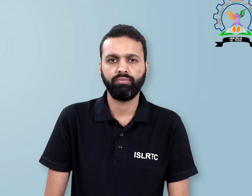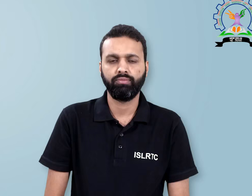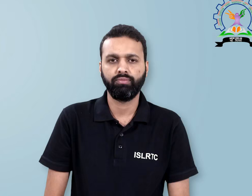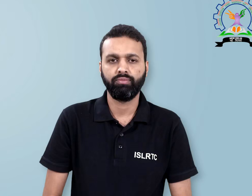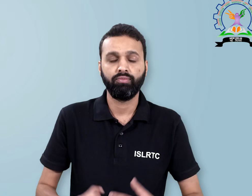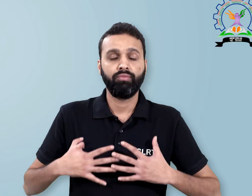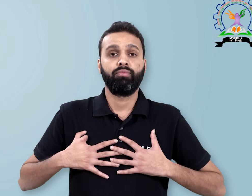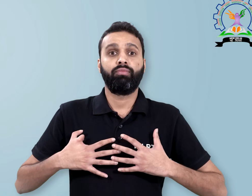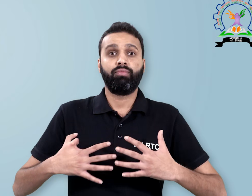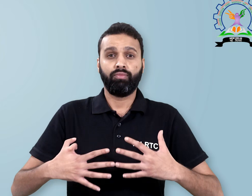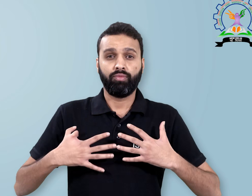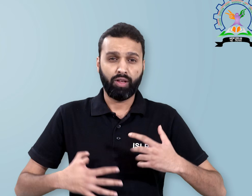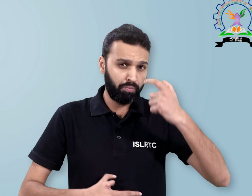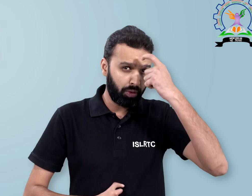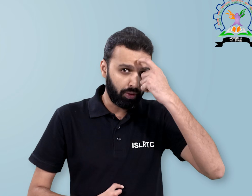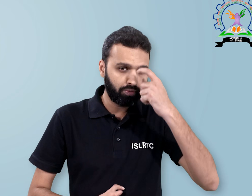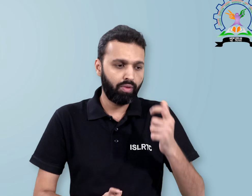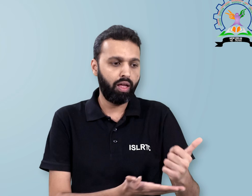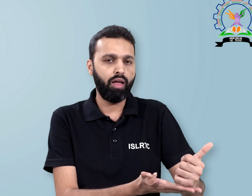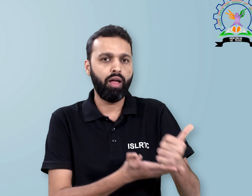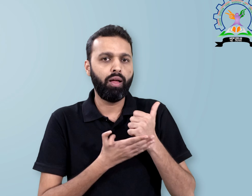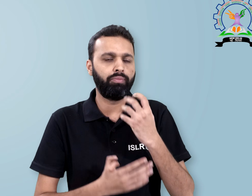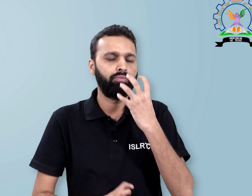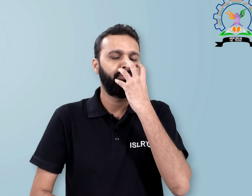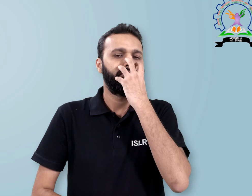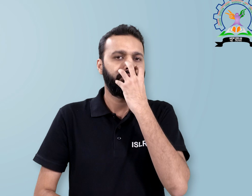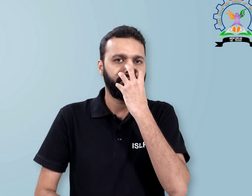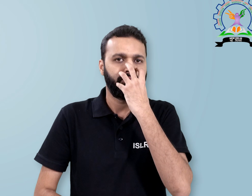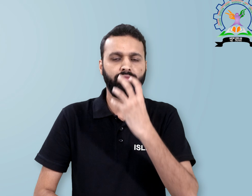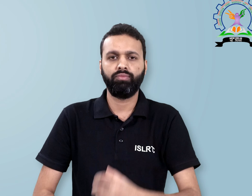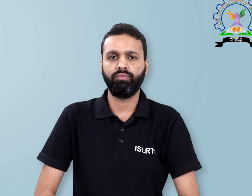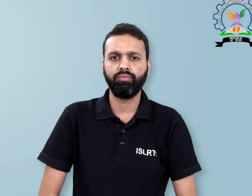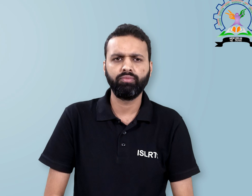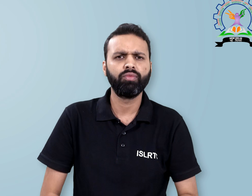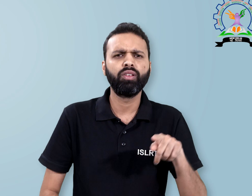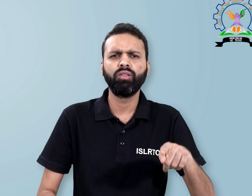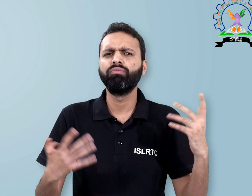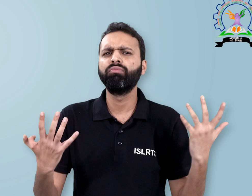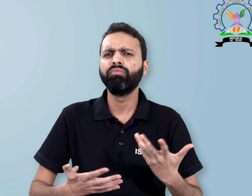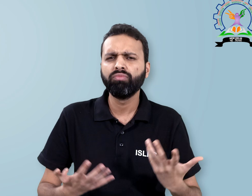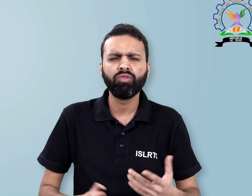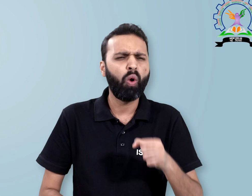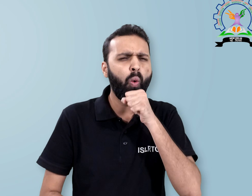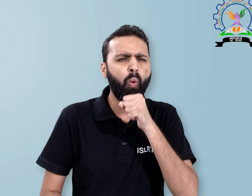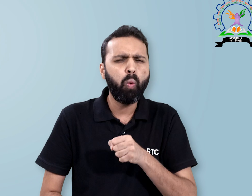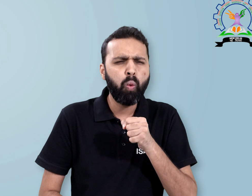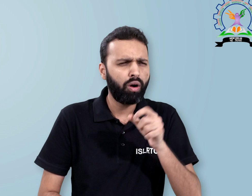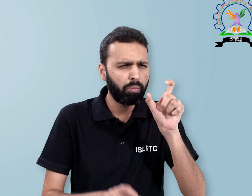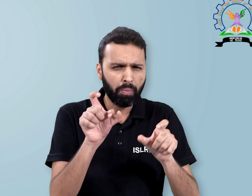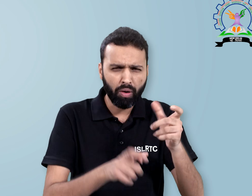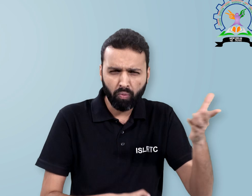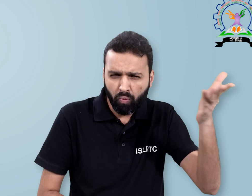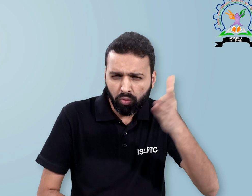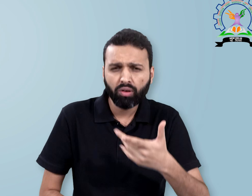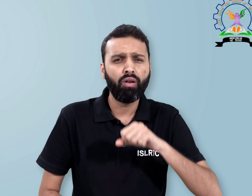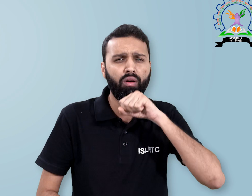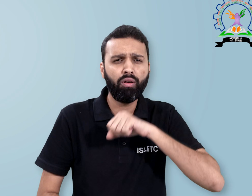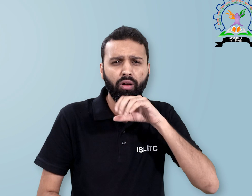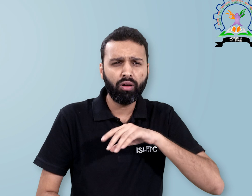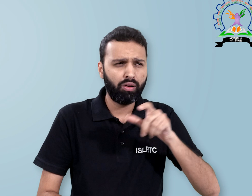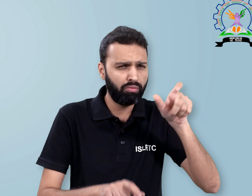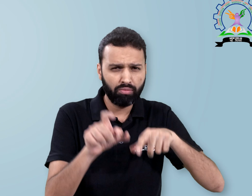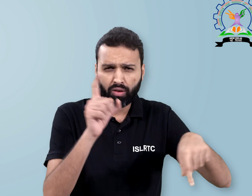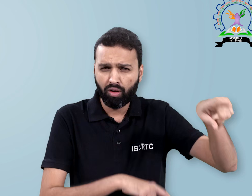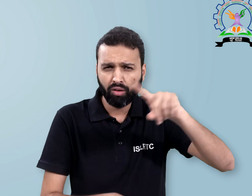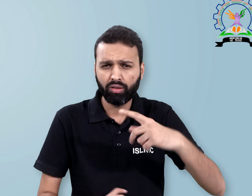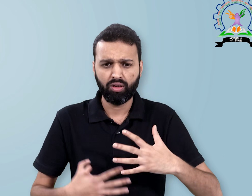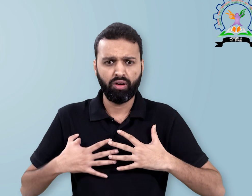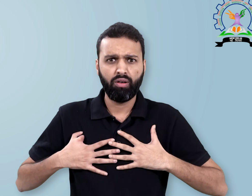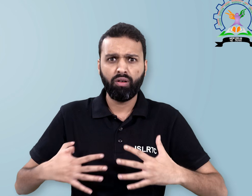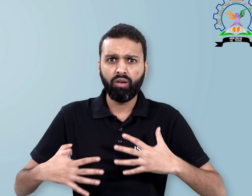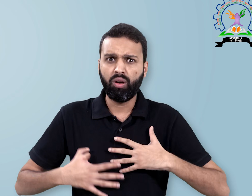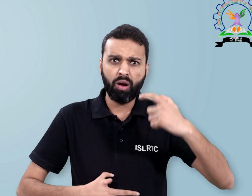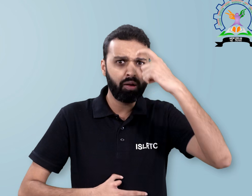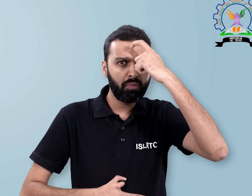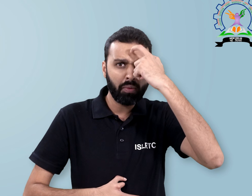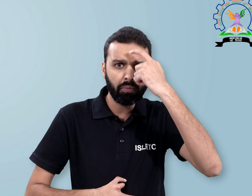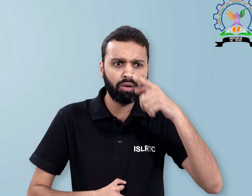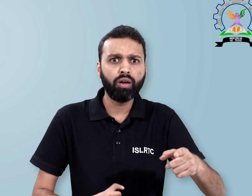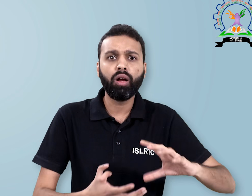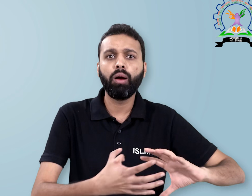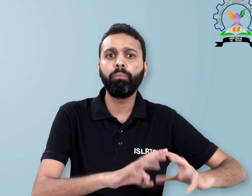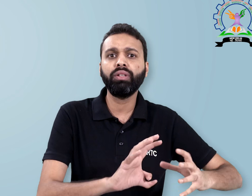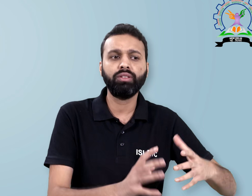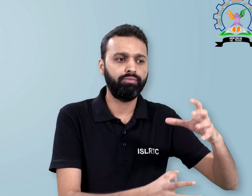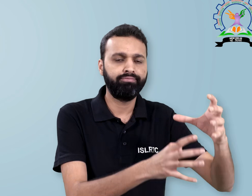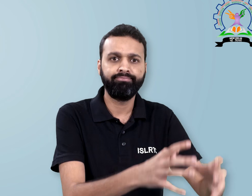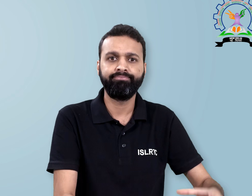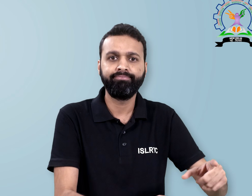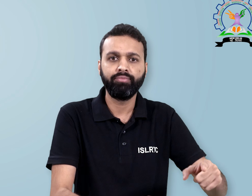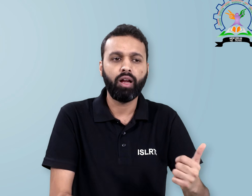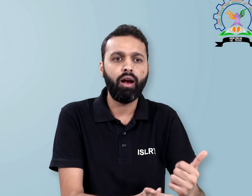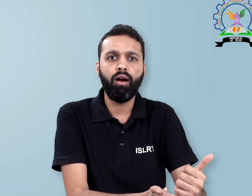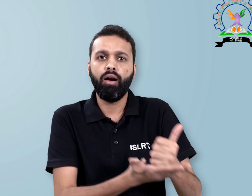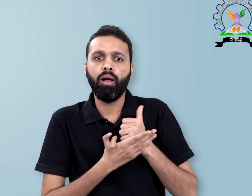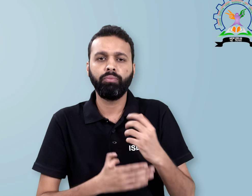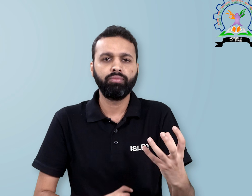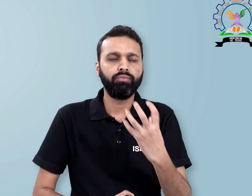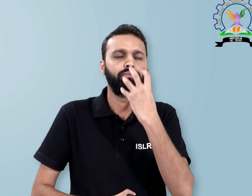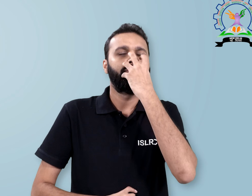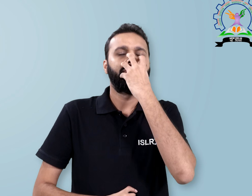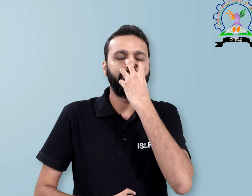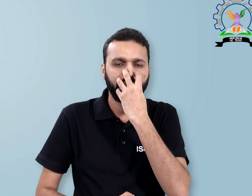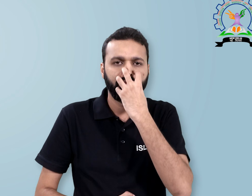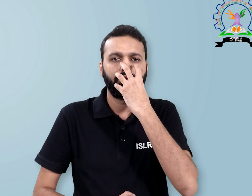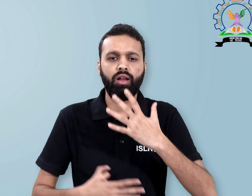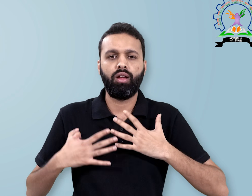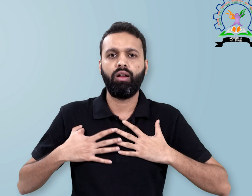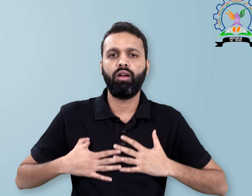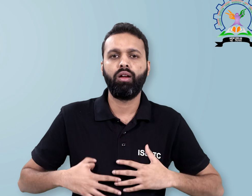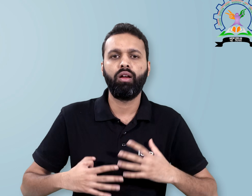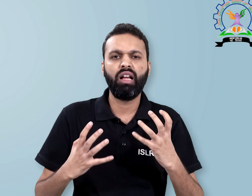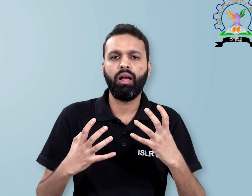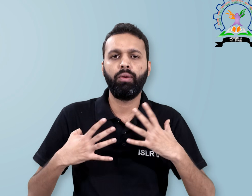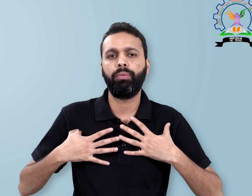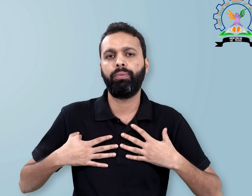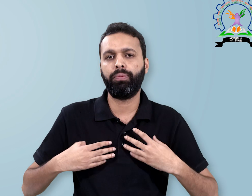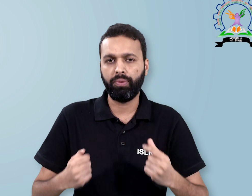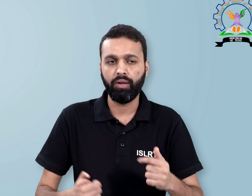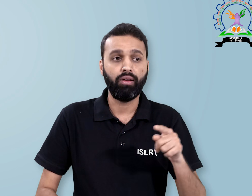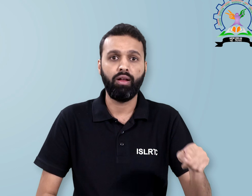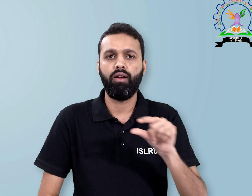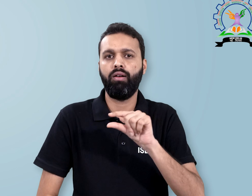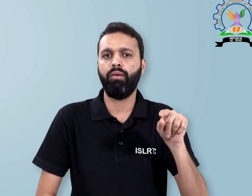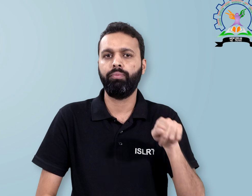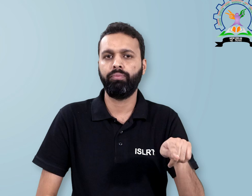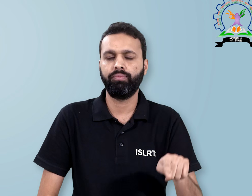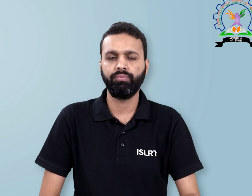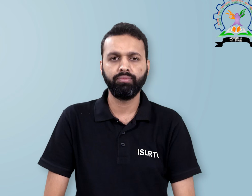Ventilator It is a medical device that enables the delivery or movement of air and oxygen into the lungs of a patient whose breathing has ceased, is failing, or is inadequate.